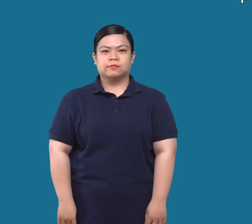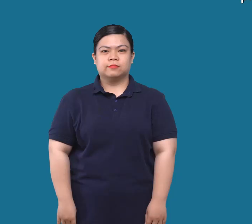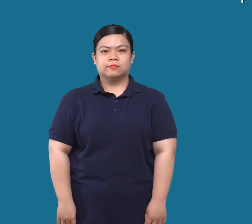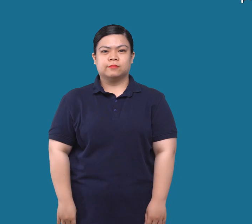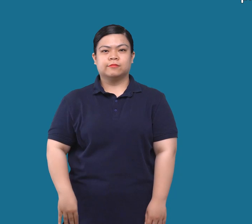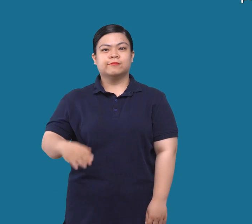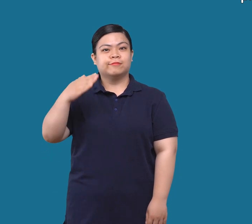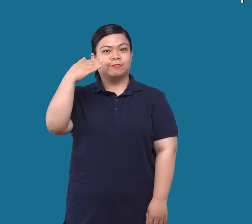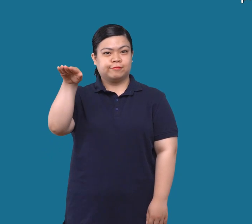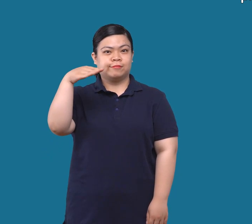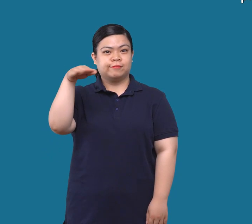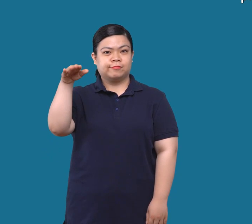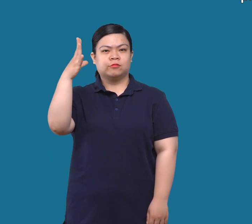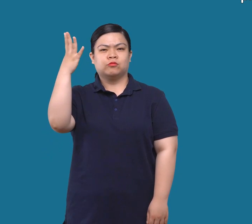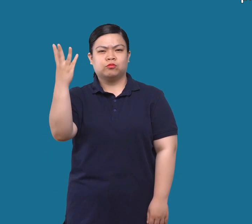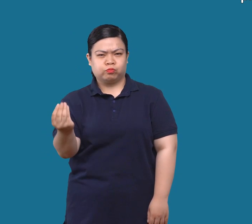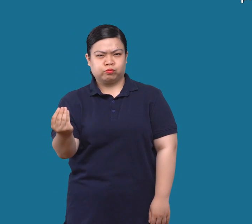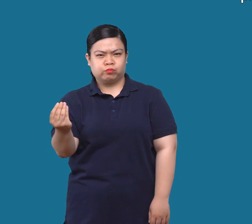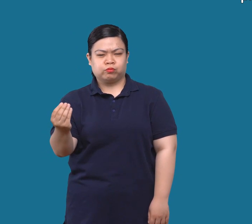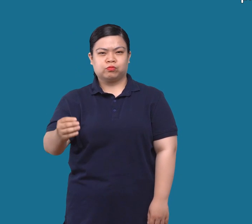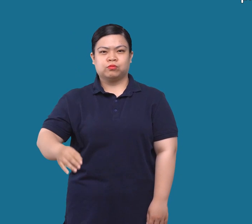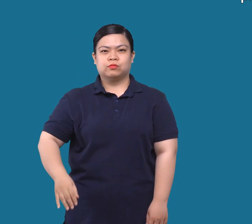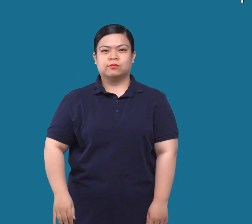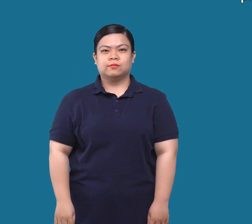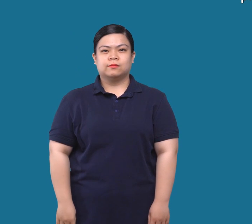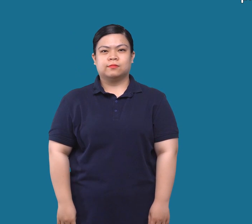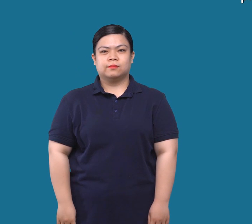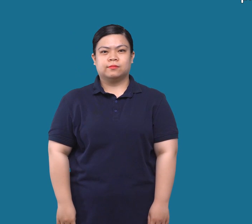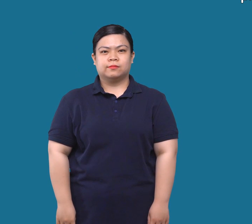phân số tối giản